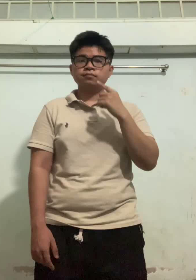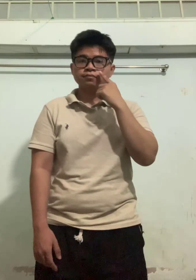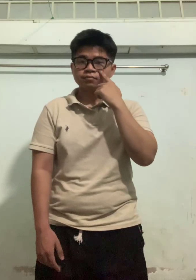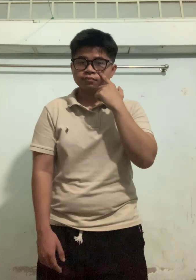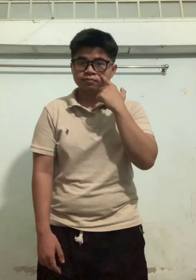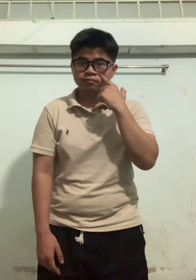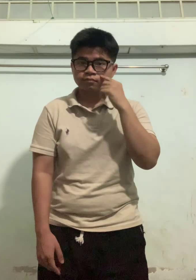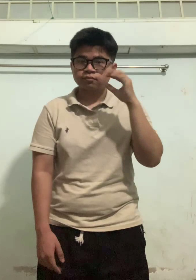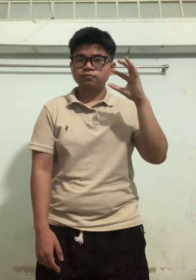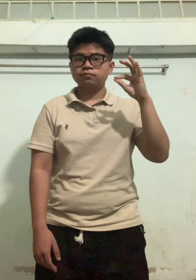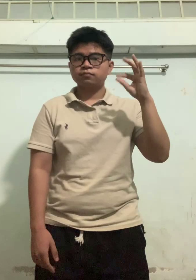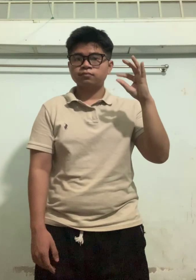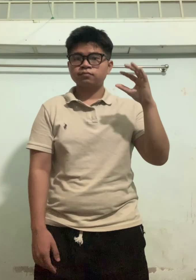lam quen